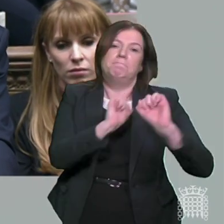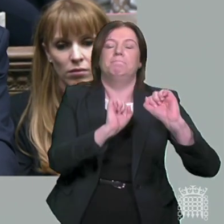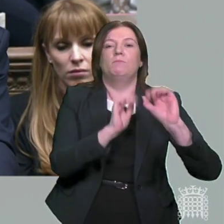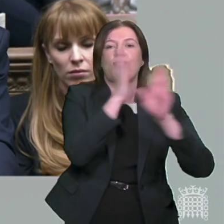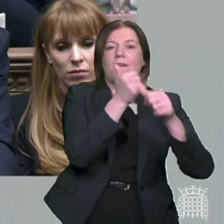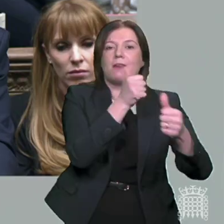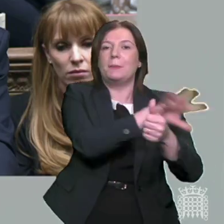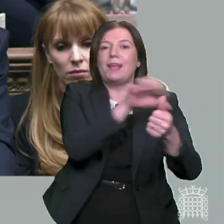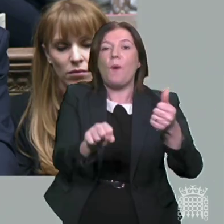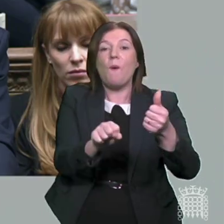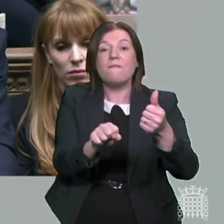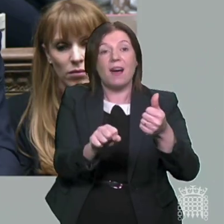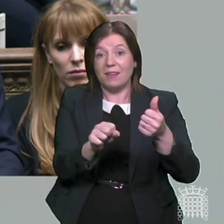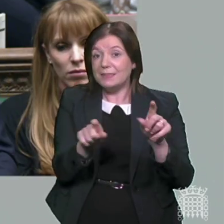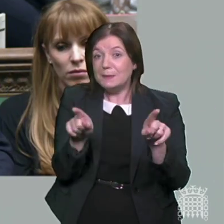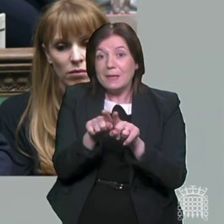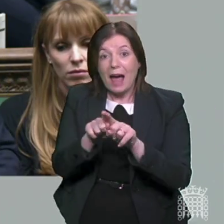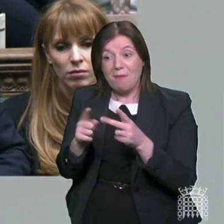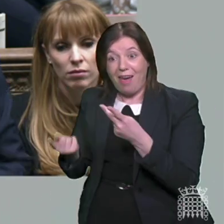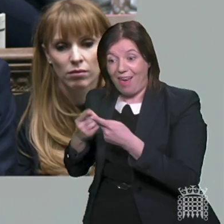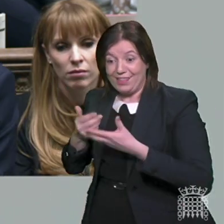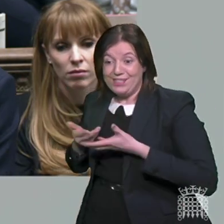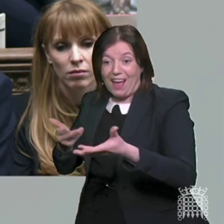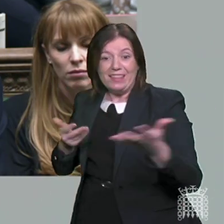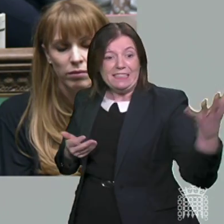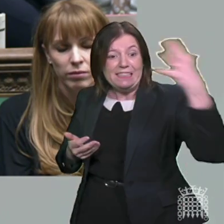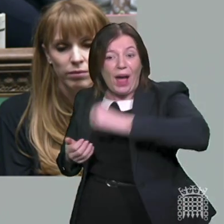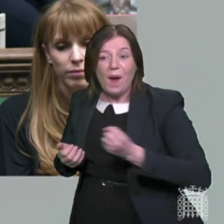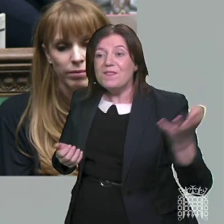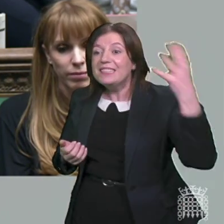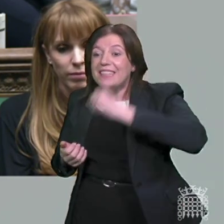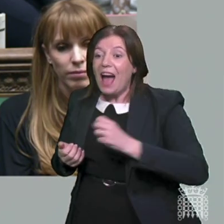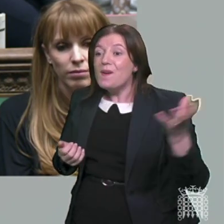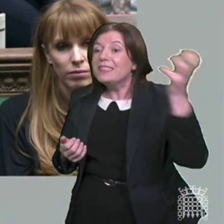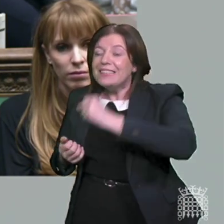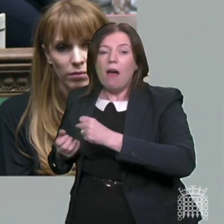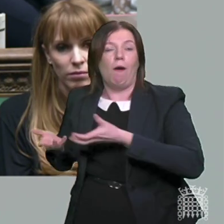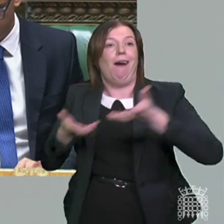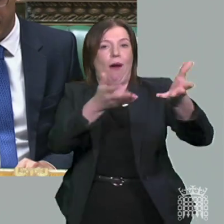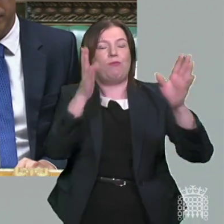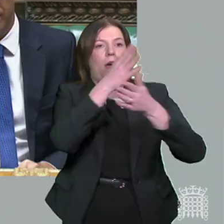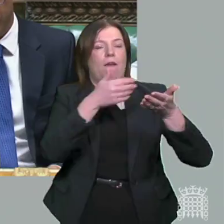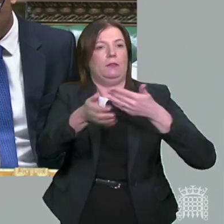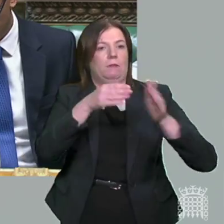It is yet another vital public service on its knees after 13 years of Tory Government.